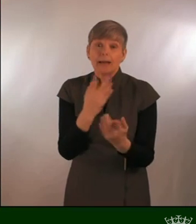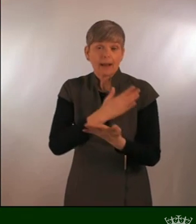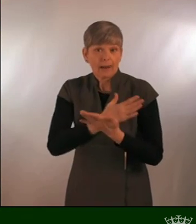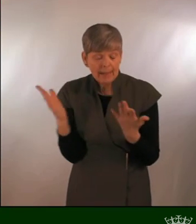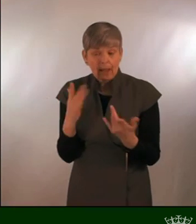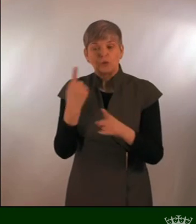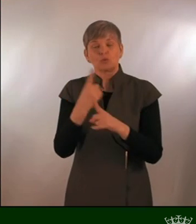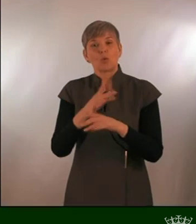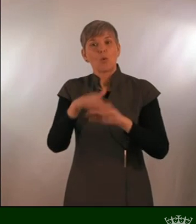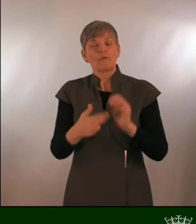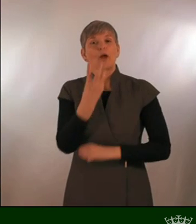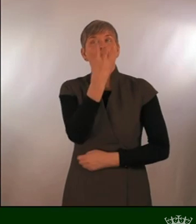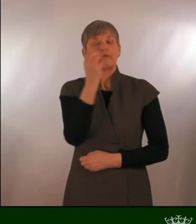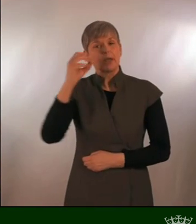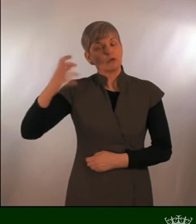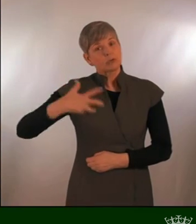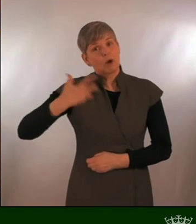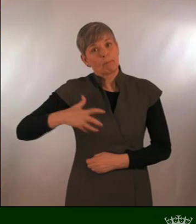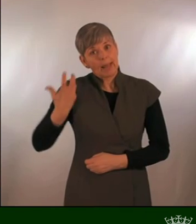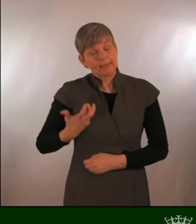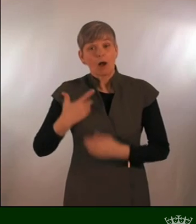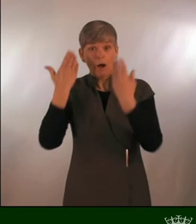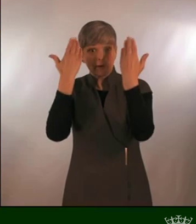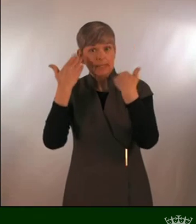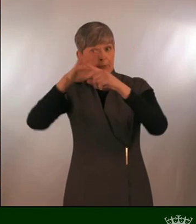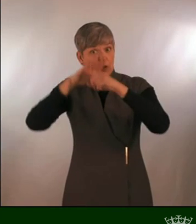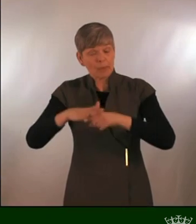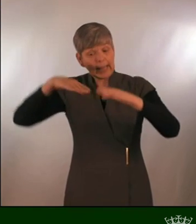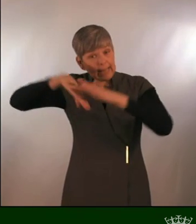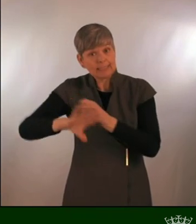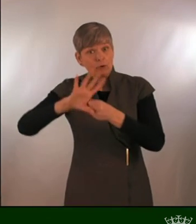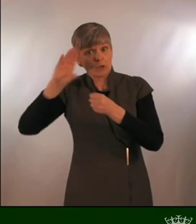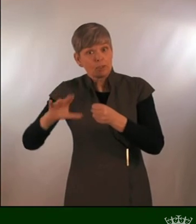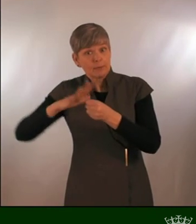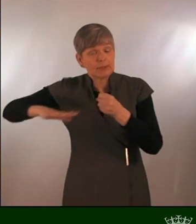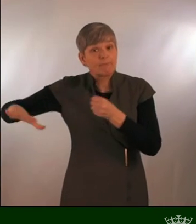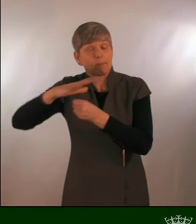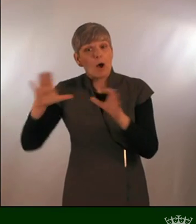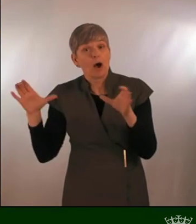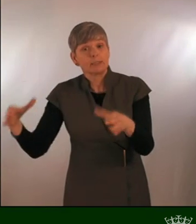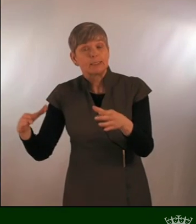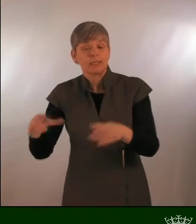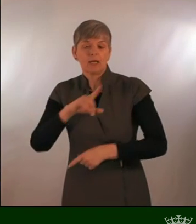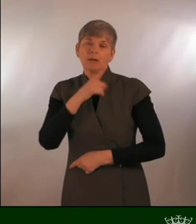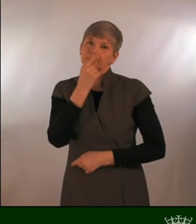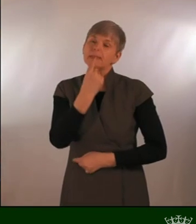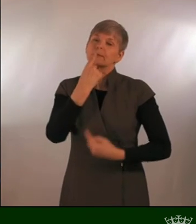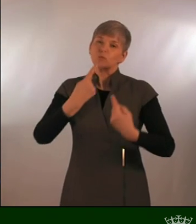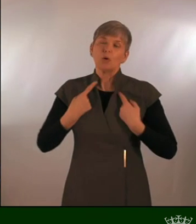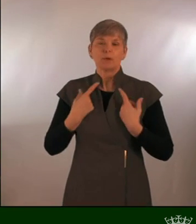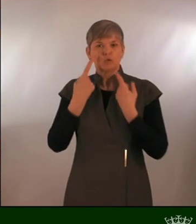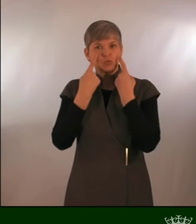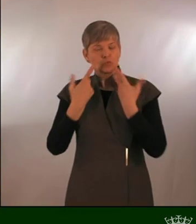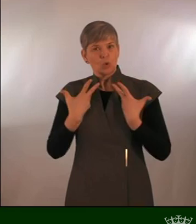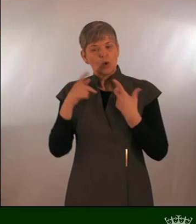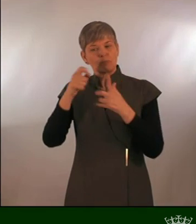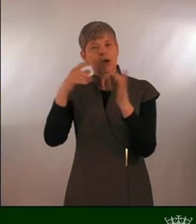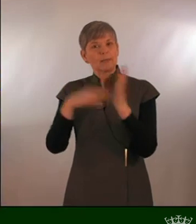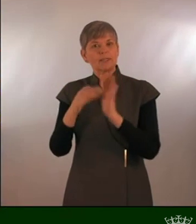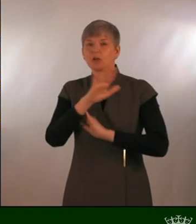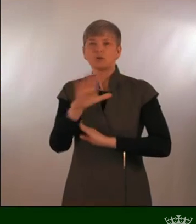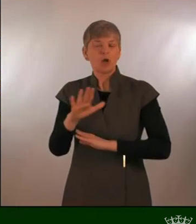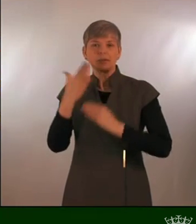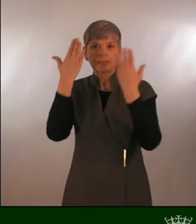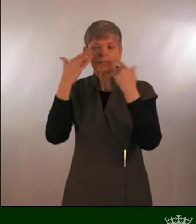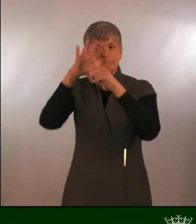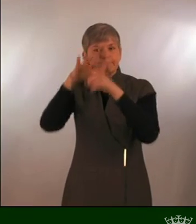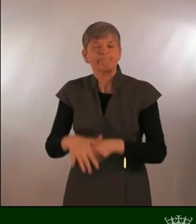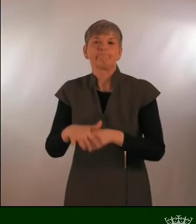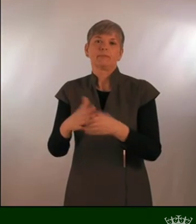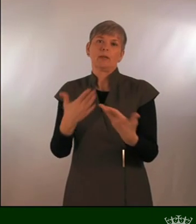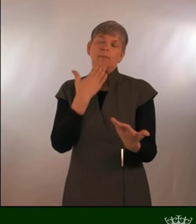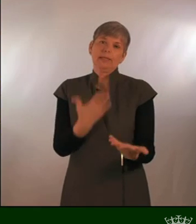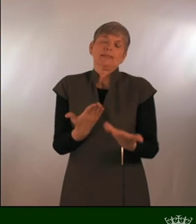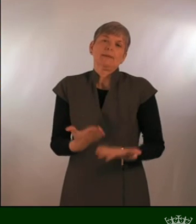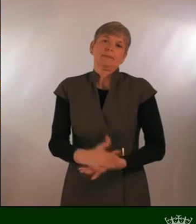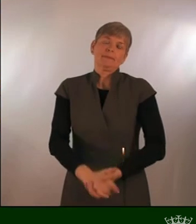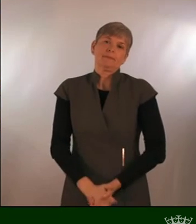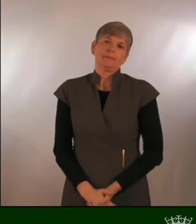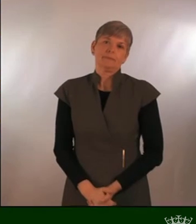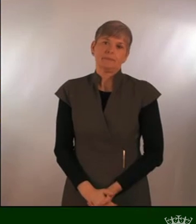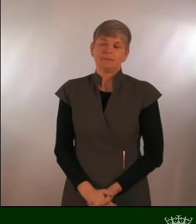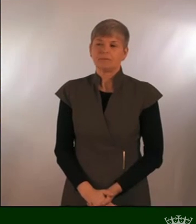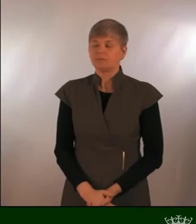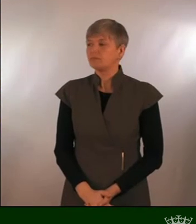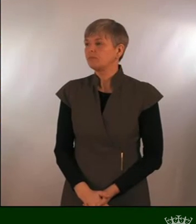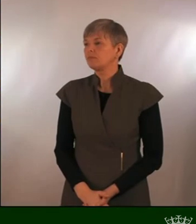party, simply tell me what he is doing to assure Britain’s Muslims that their Prime Minister is not an Islamophobe and takes their concerns seriously?